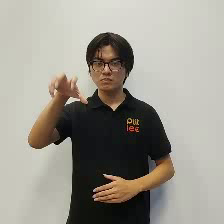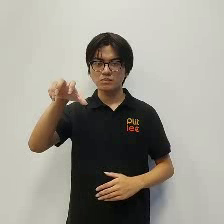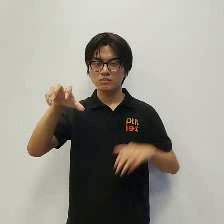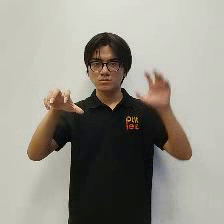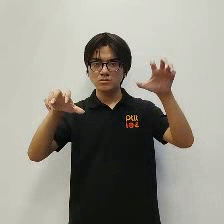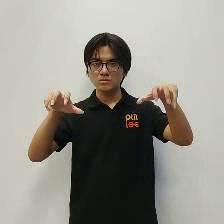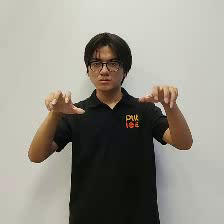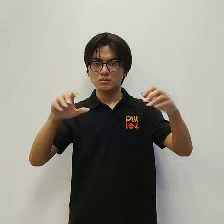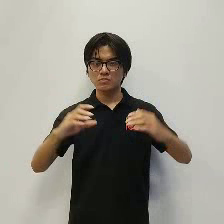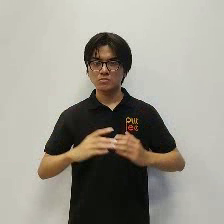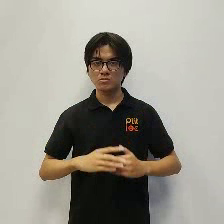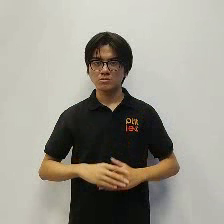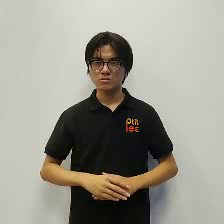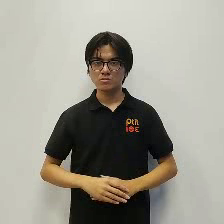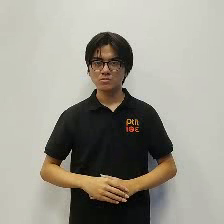Con gấu